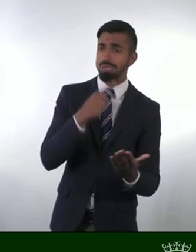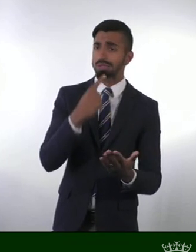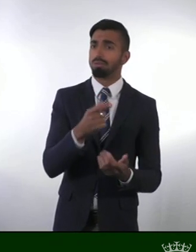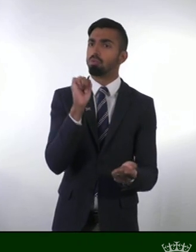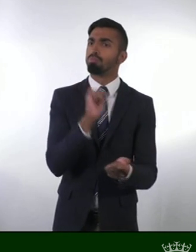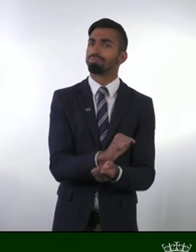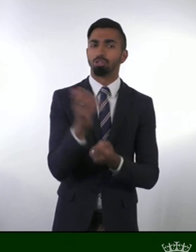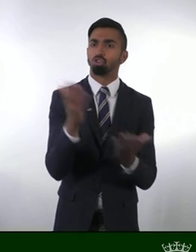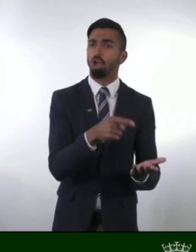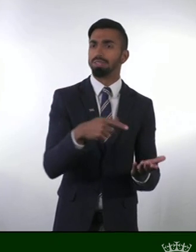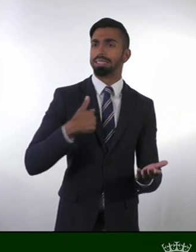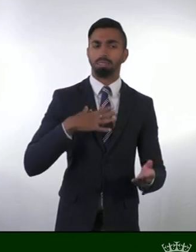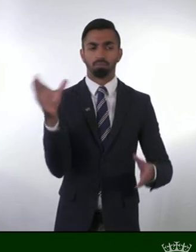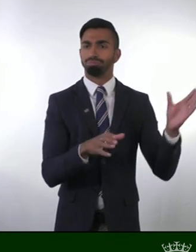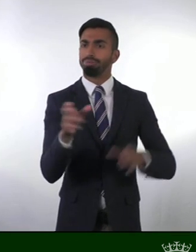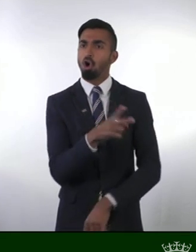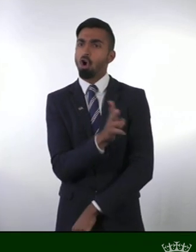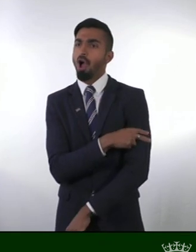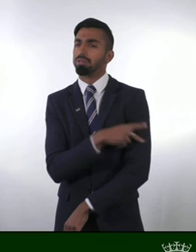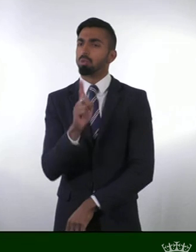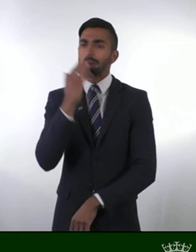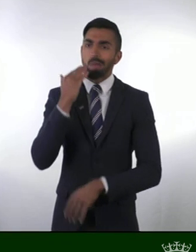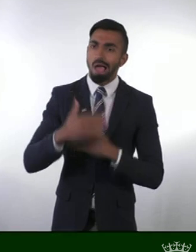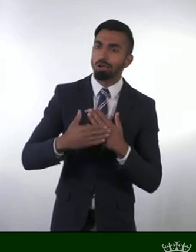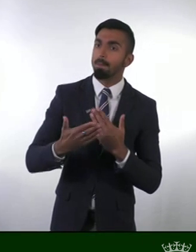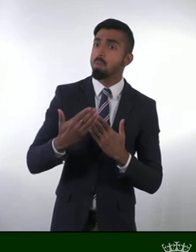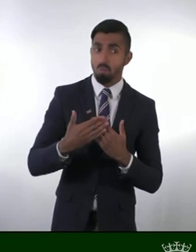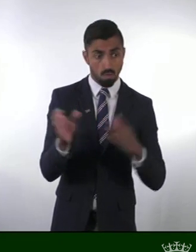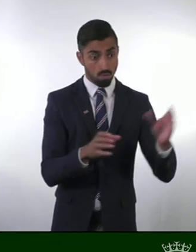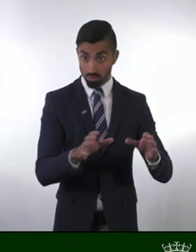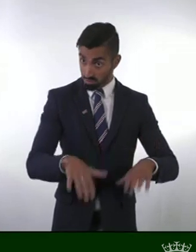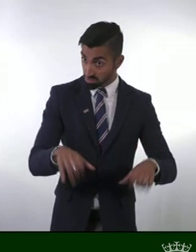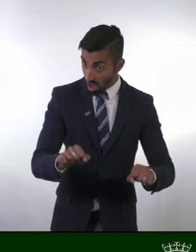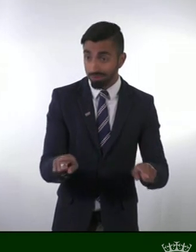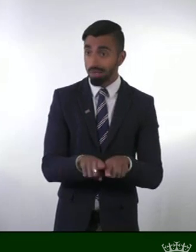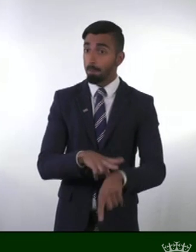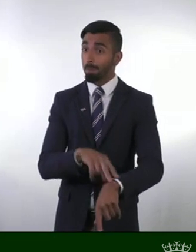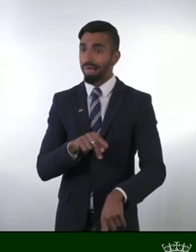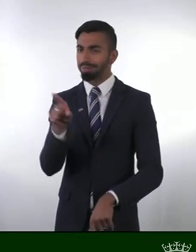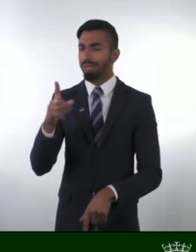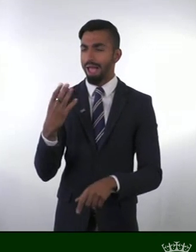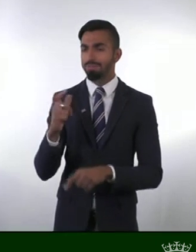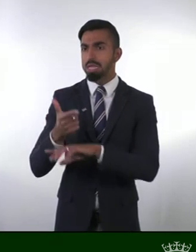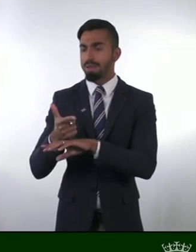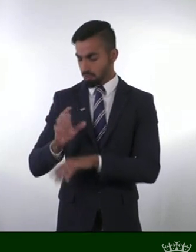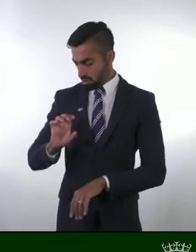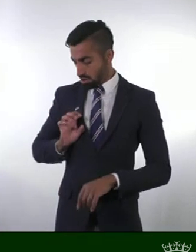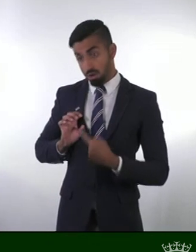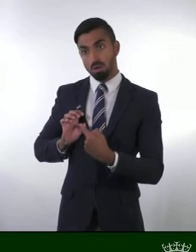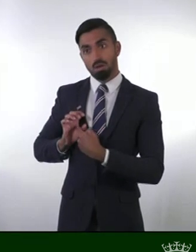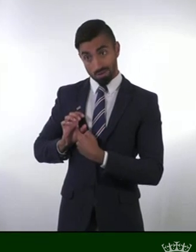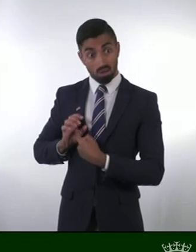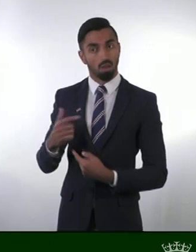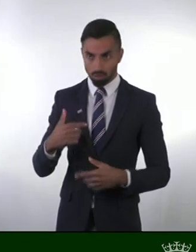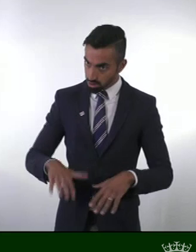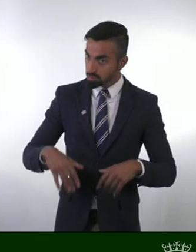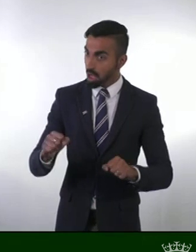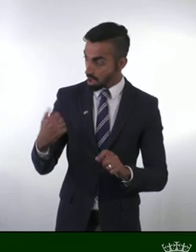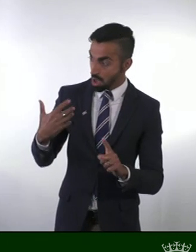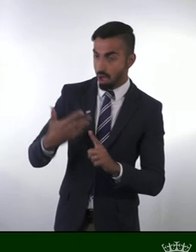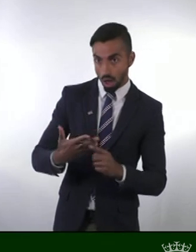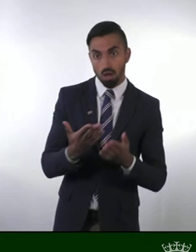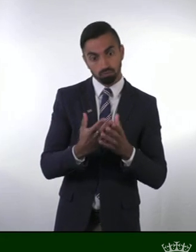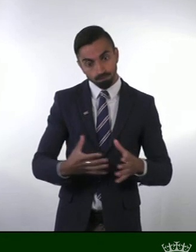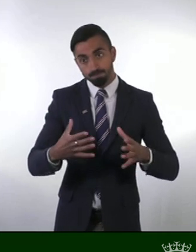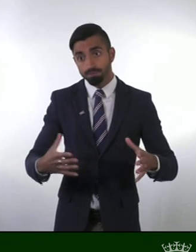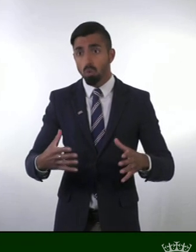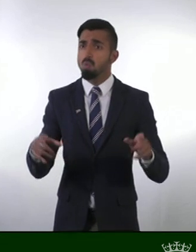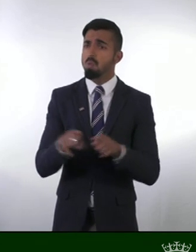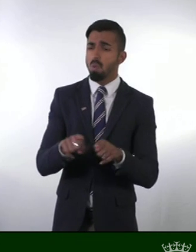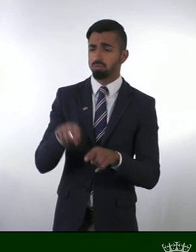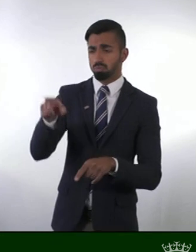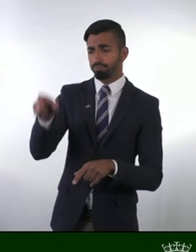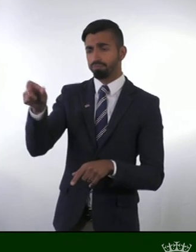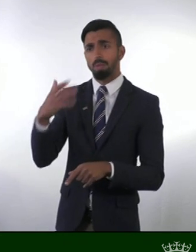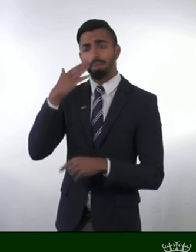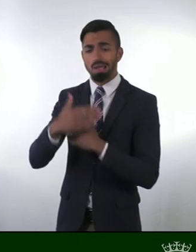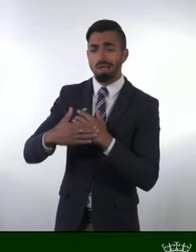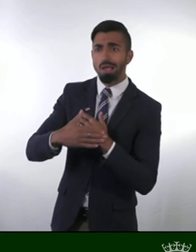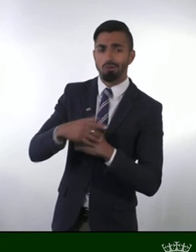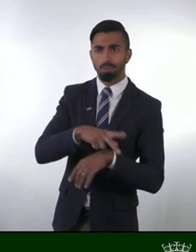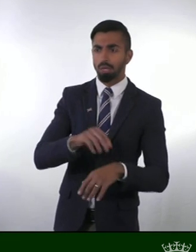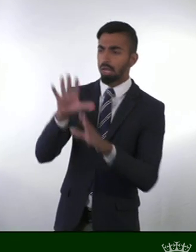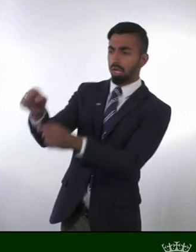We are increasing the use of body-worn cameras, and we are trying to ensure, among other things, that young BME people are not immediately prosecuted as a result of the trouble they find themselves in.